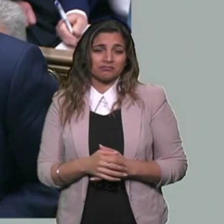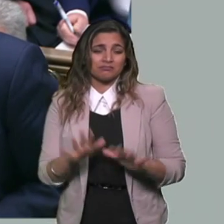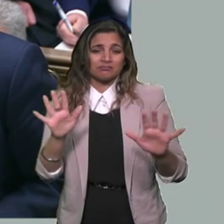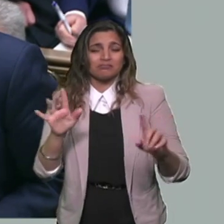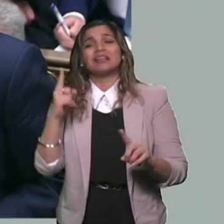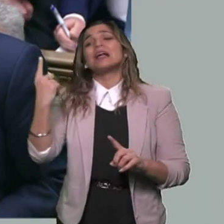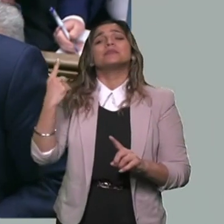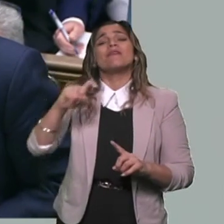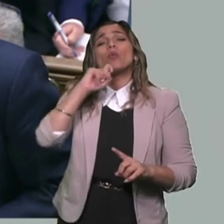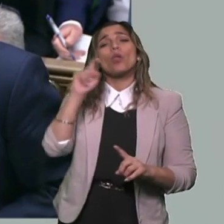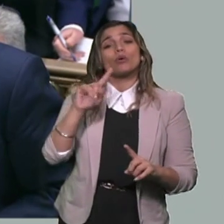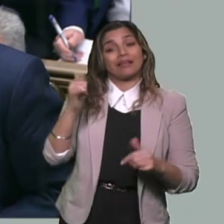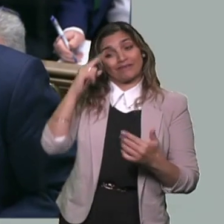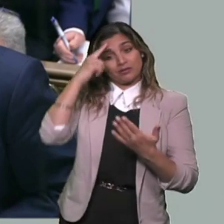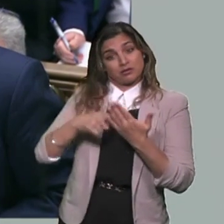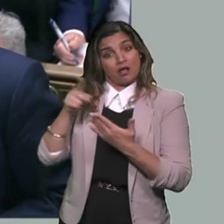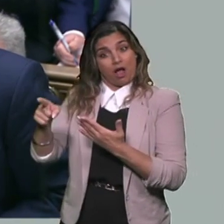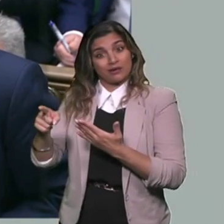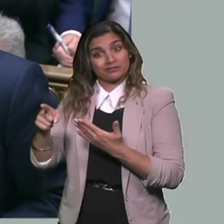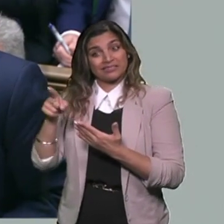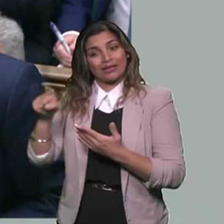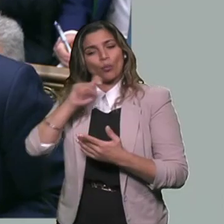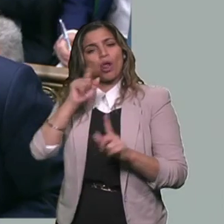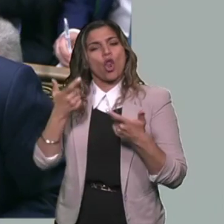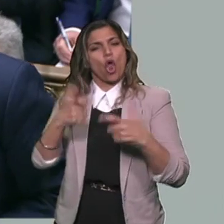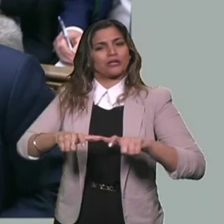He would have kept us in lockdown in the summer.